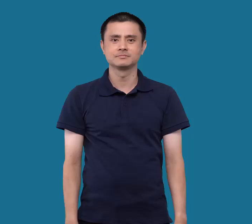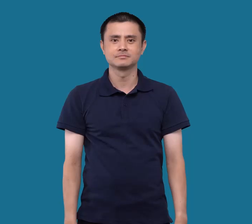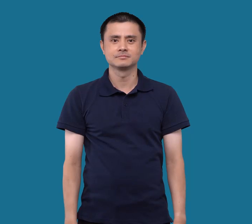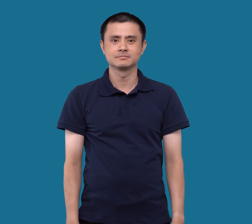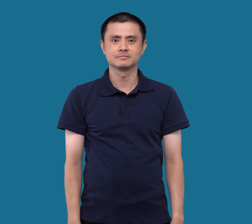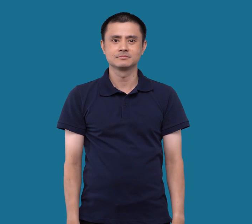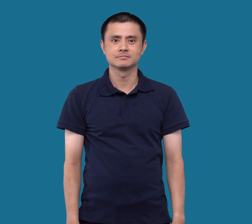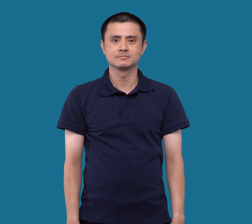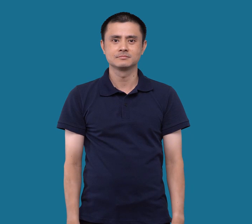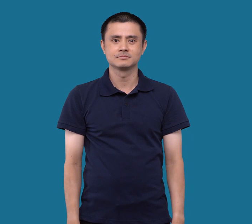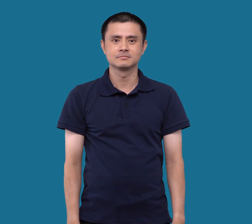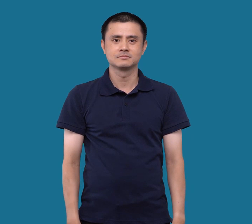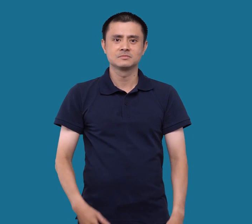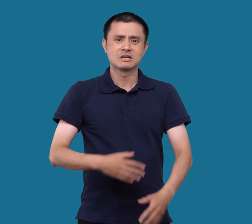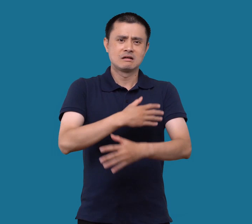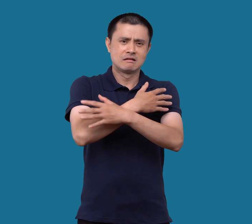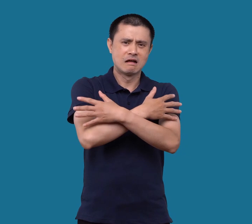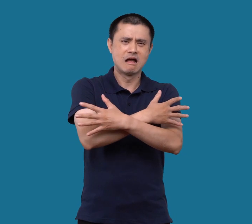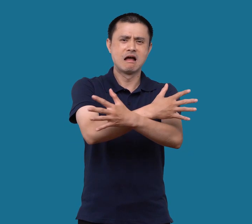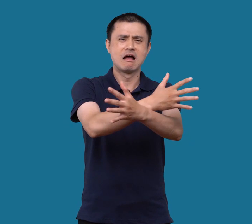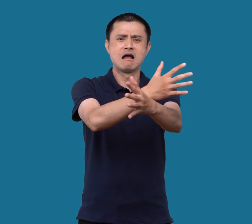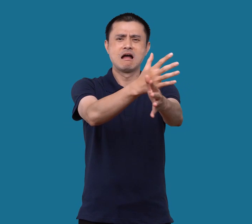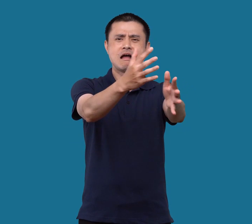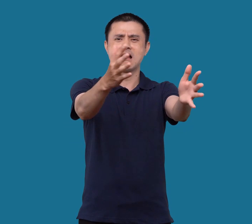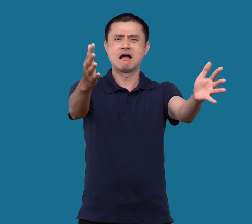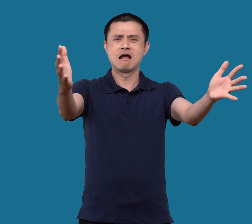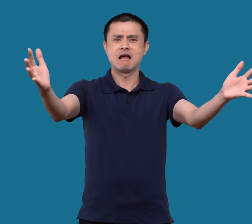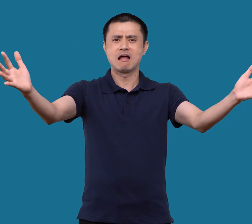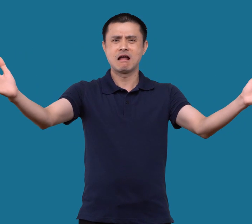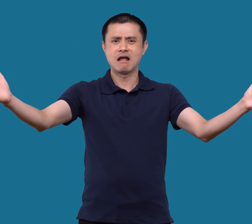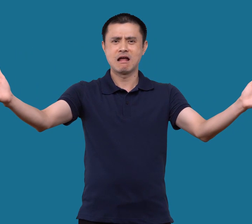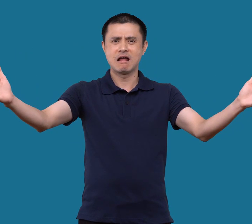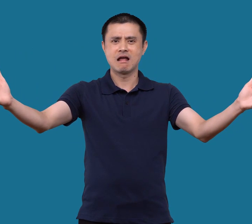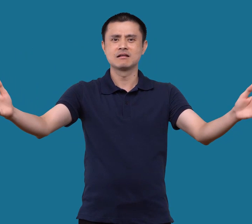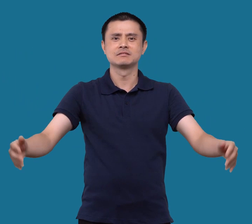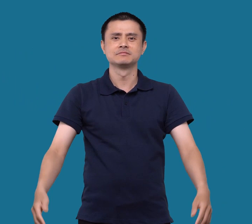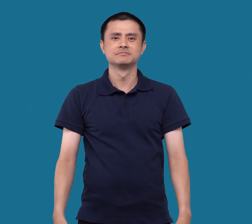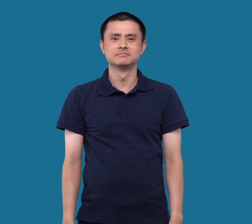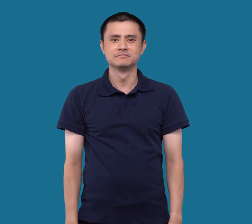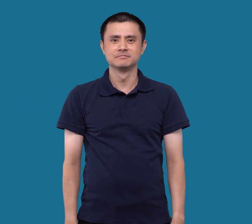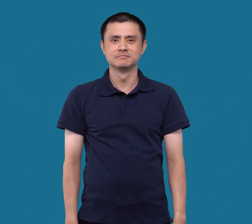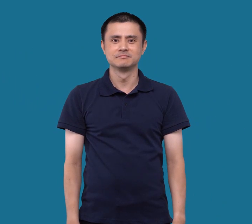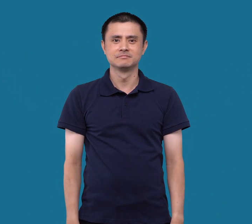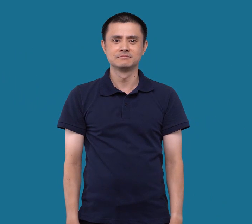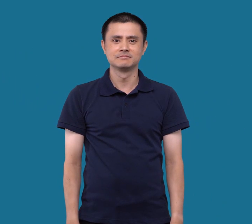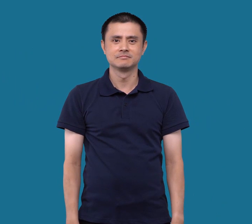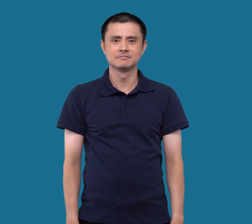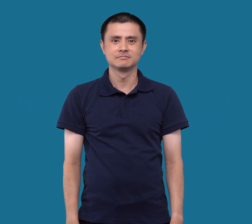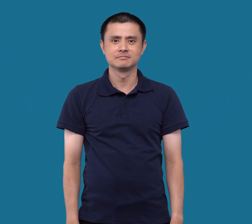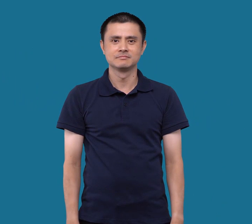bao la